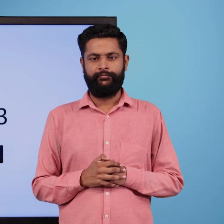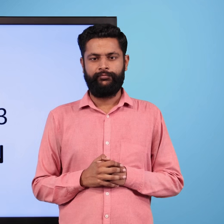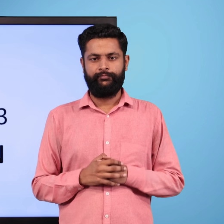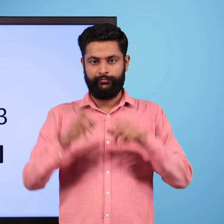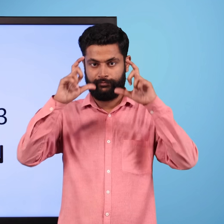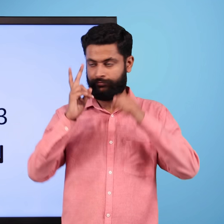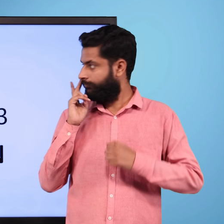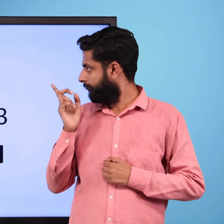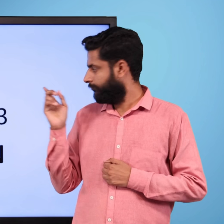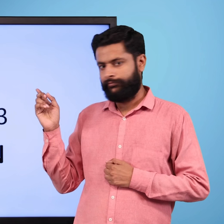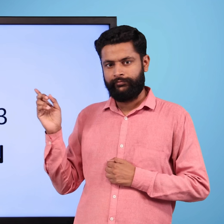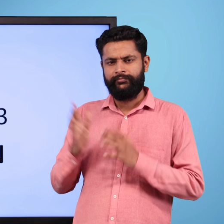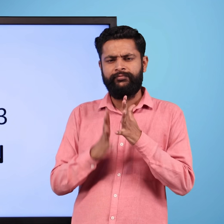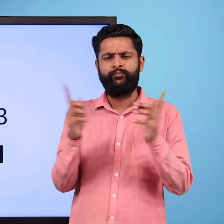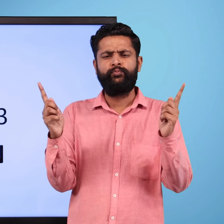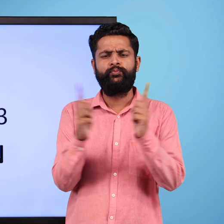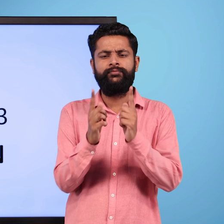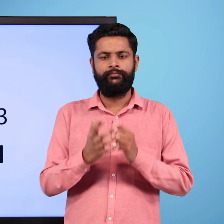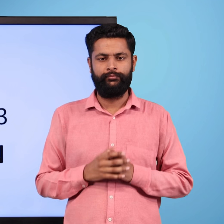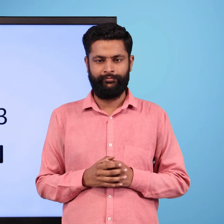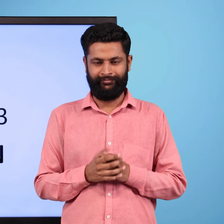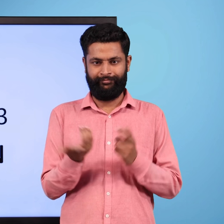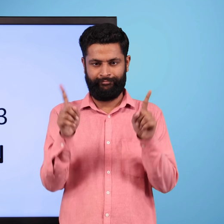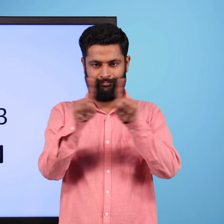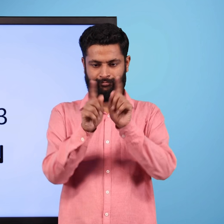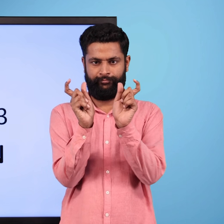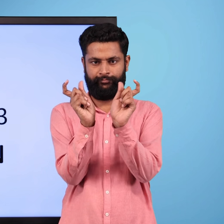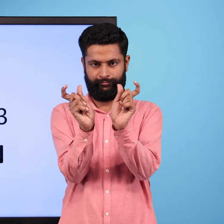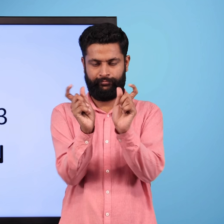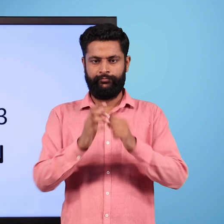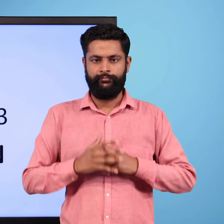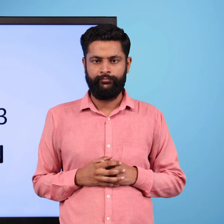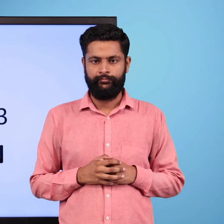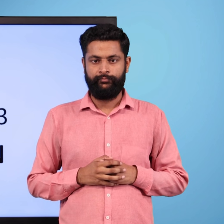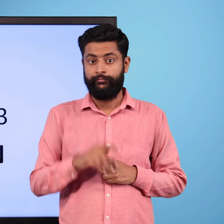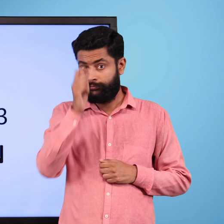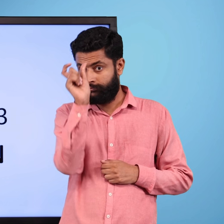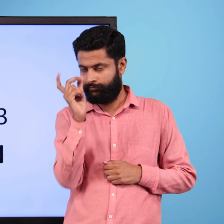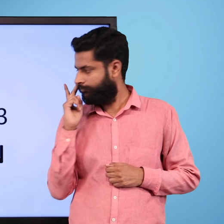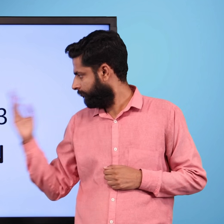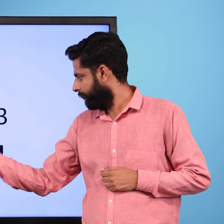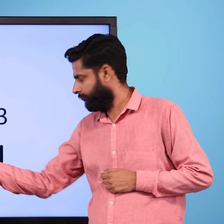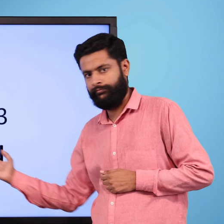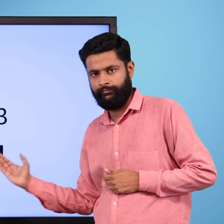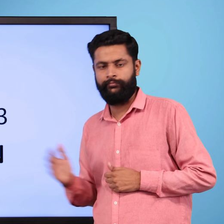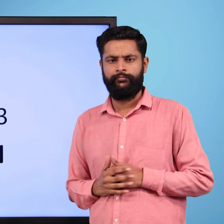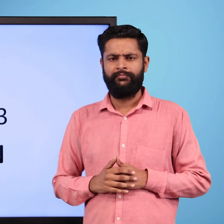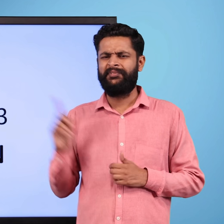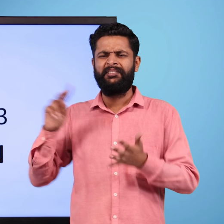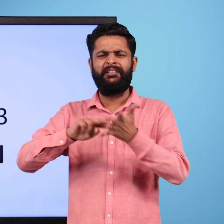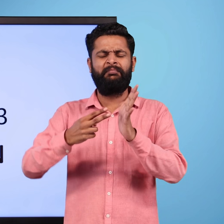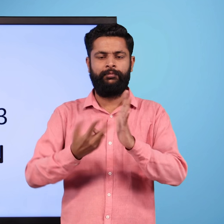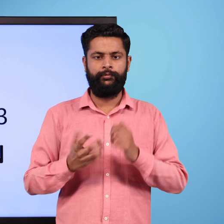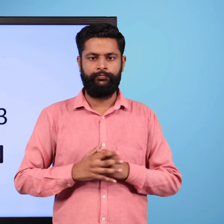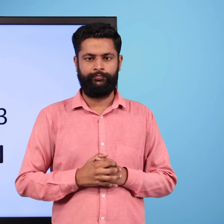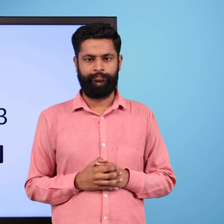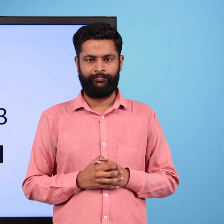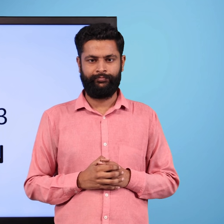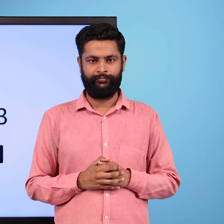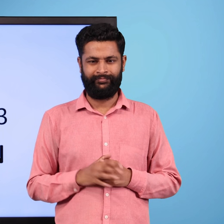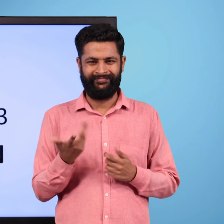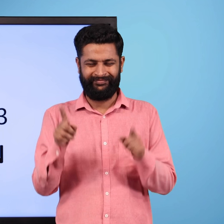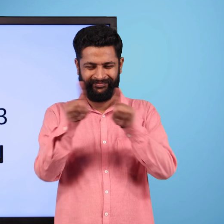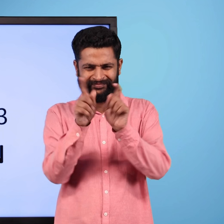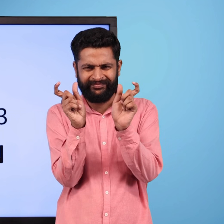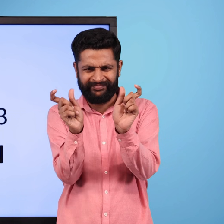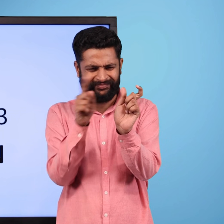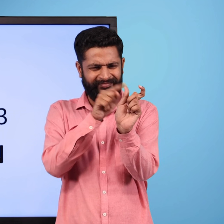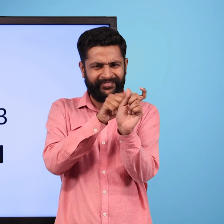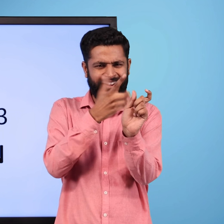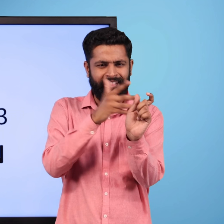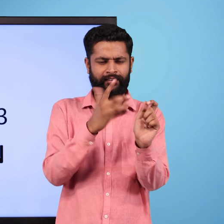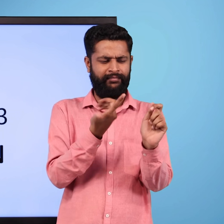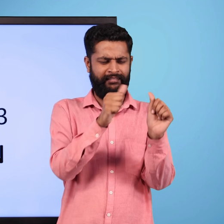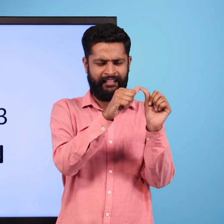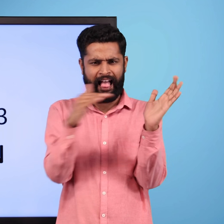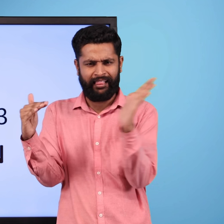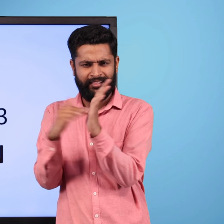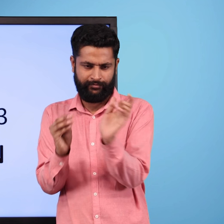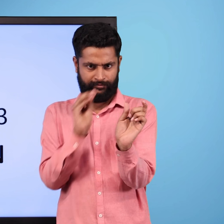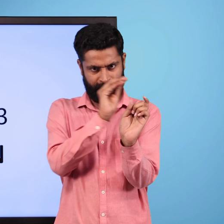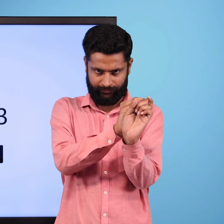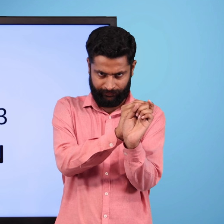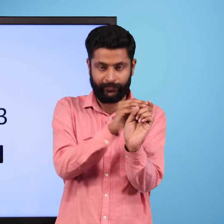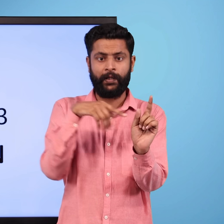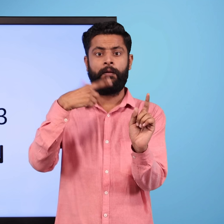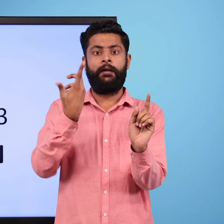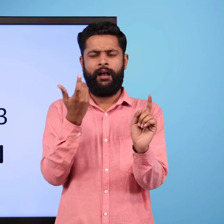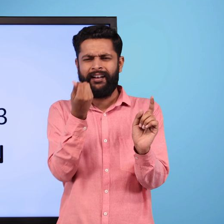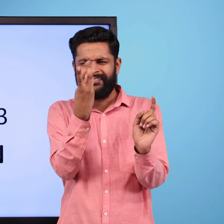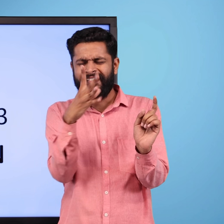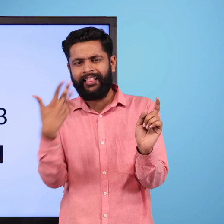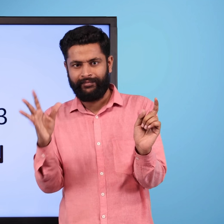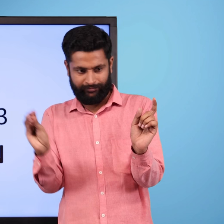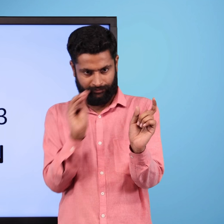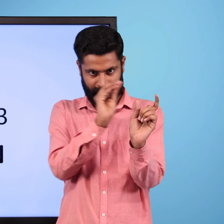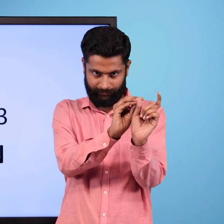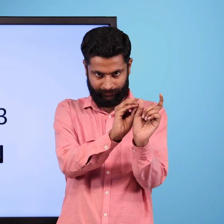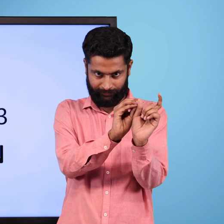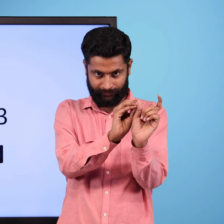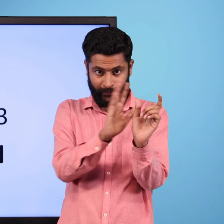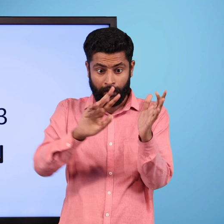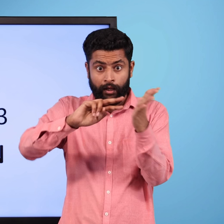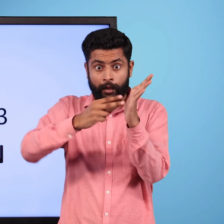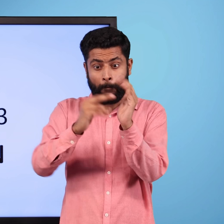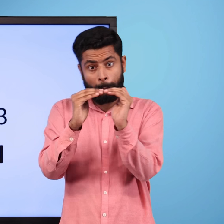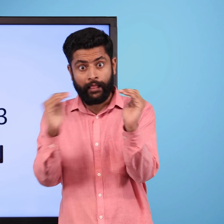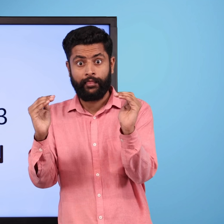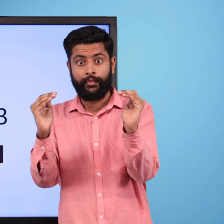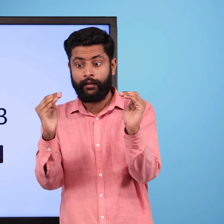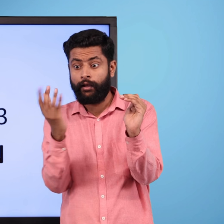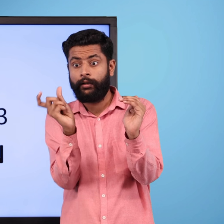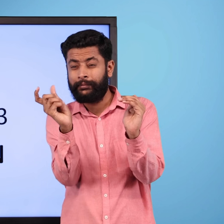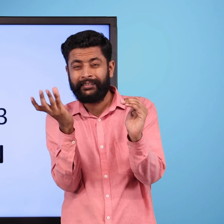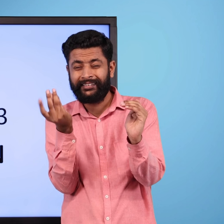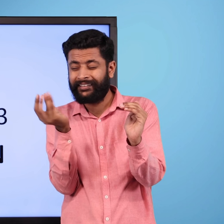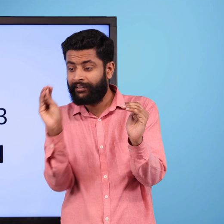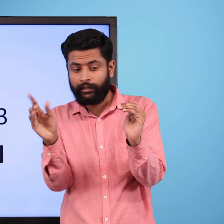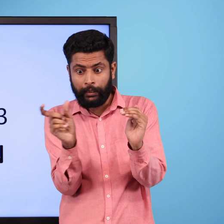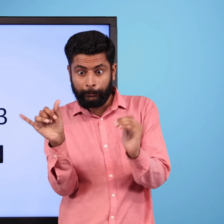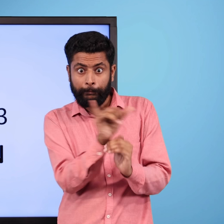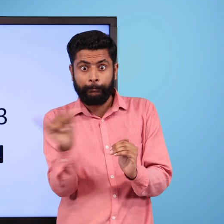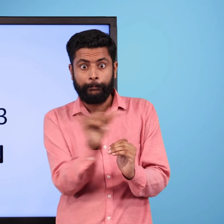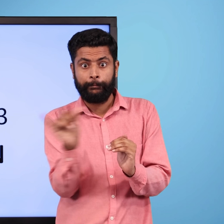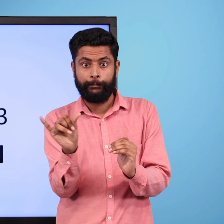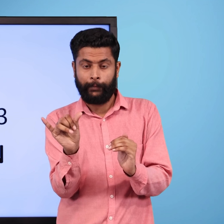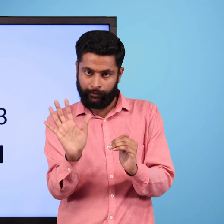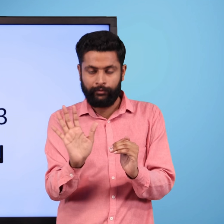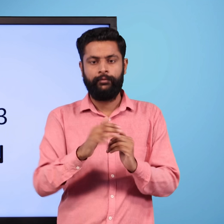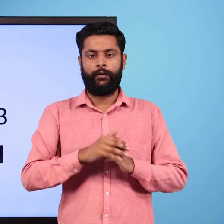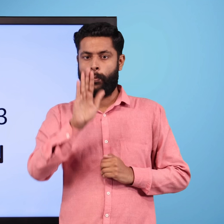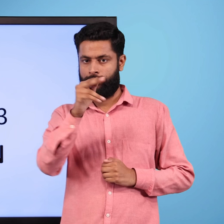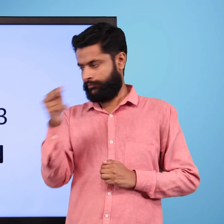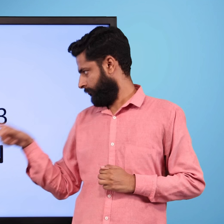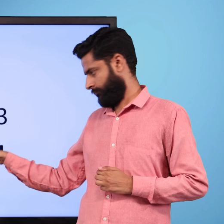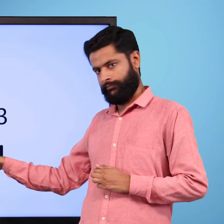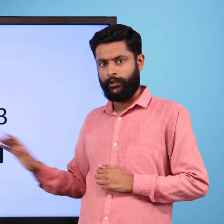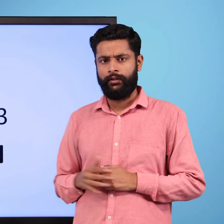Equation This sign means equation. An equation is a condition on a variable. It is expressed by saying that an expression with a variable is equal to a fixed number,